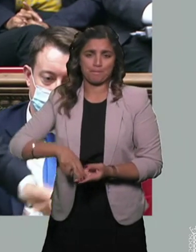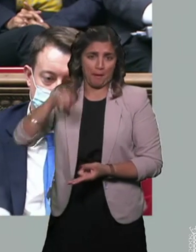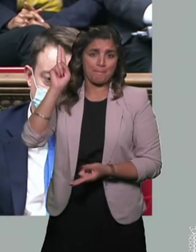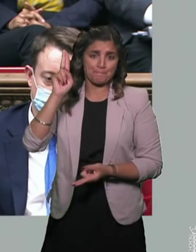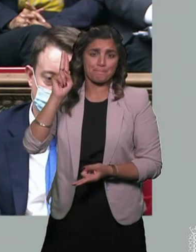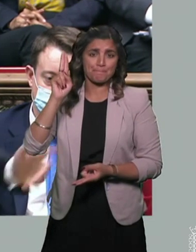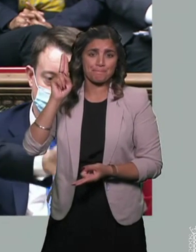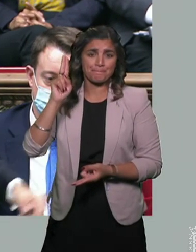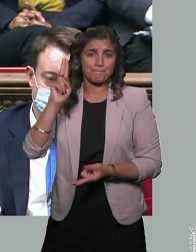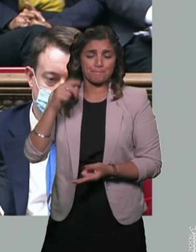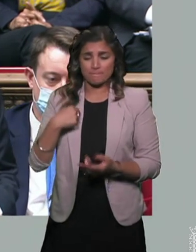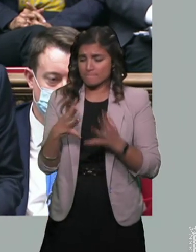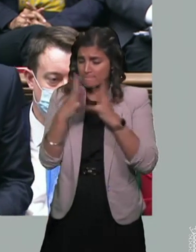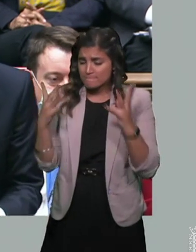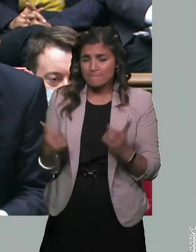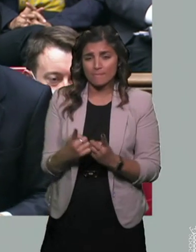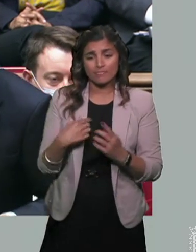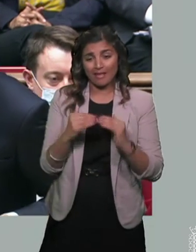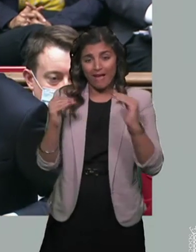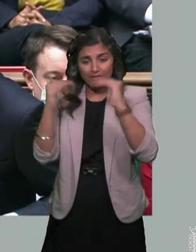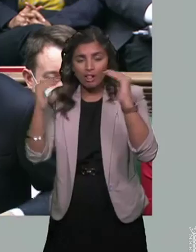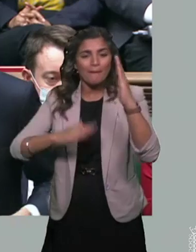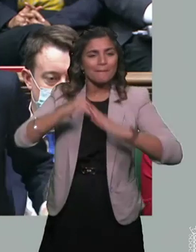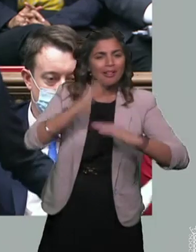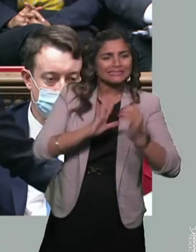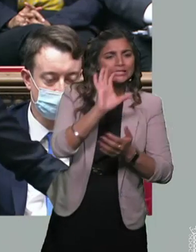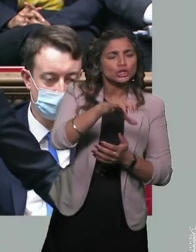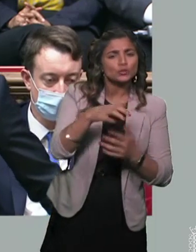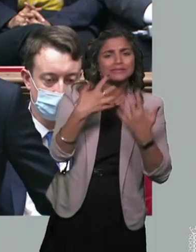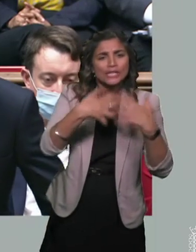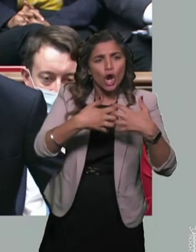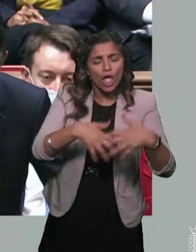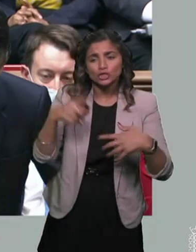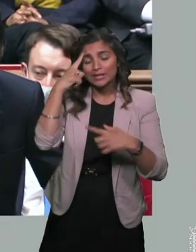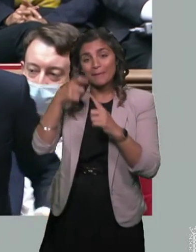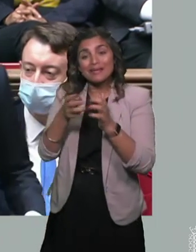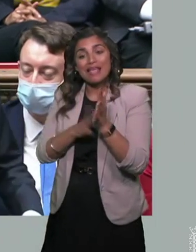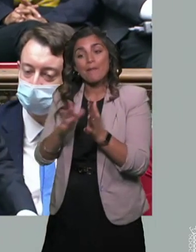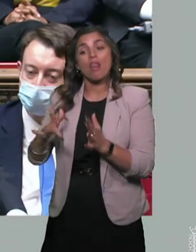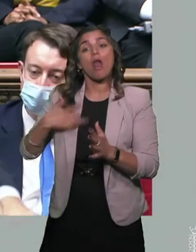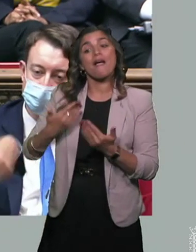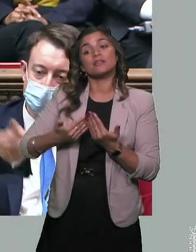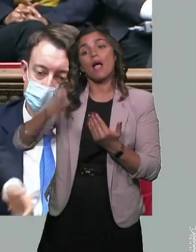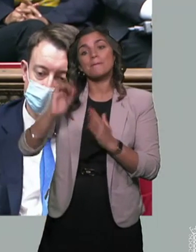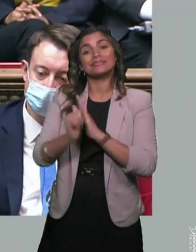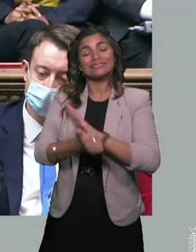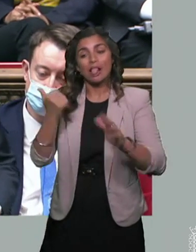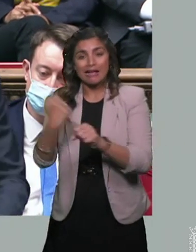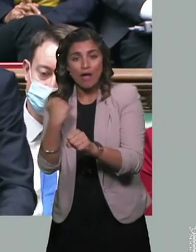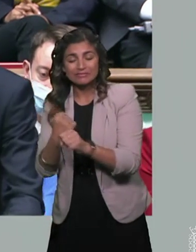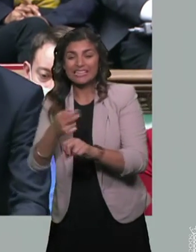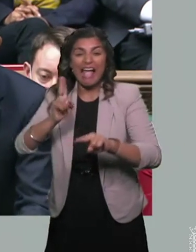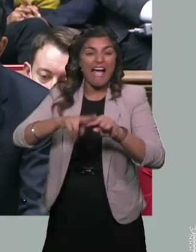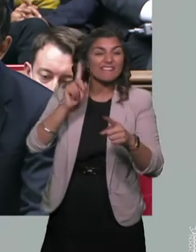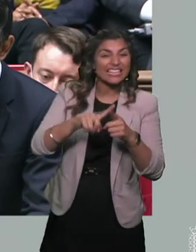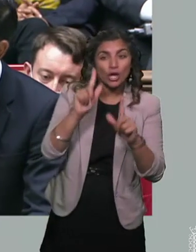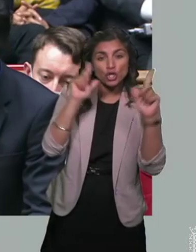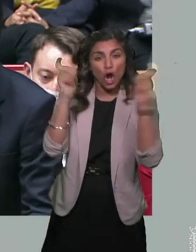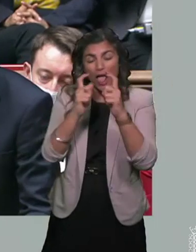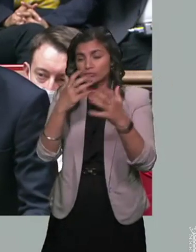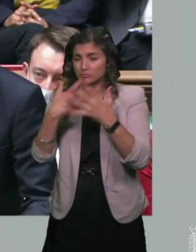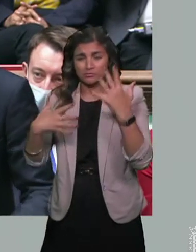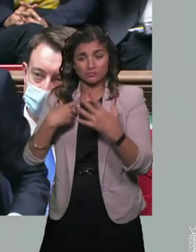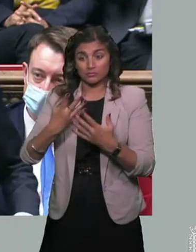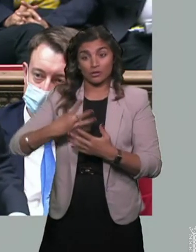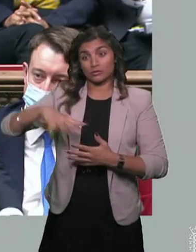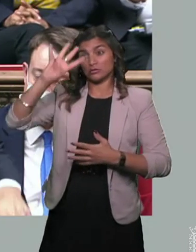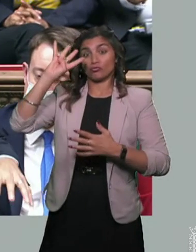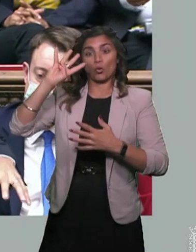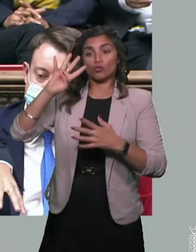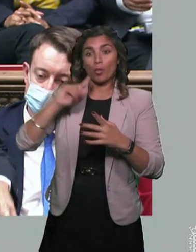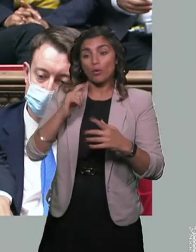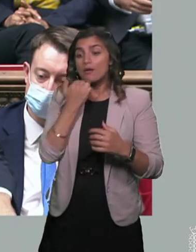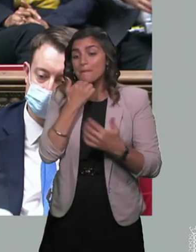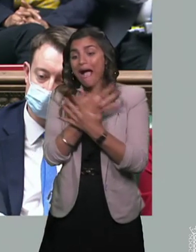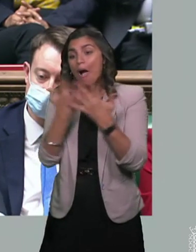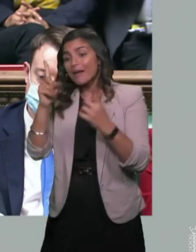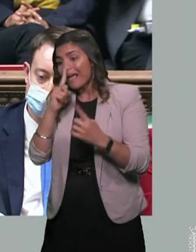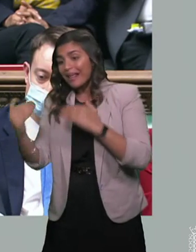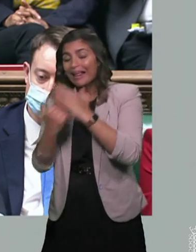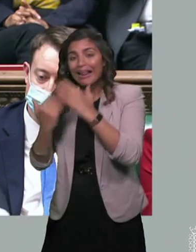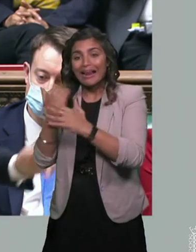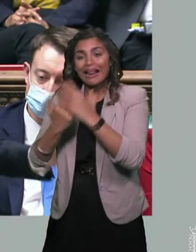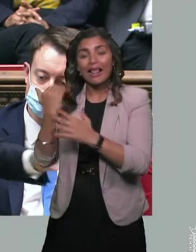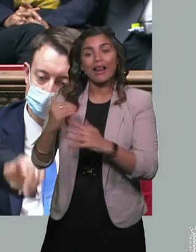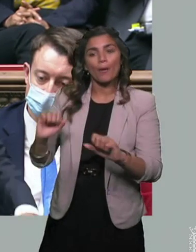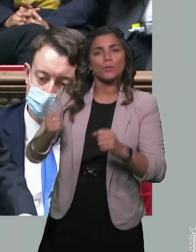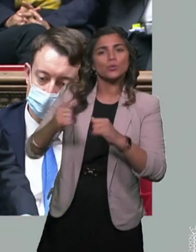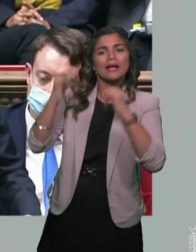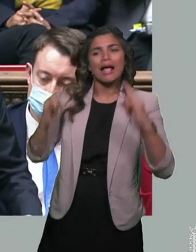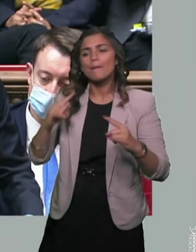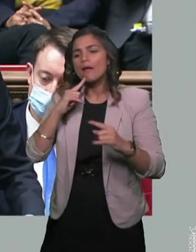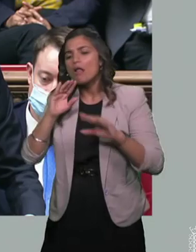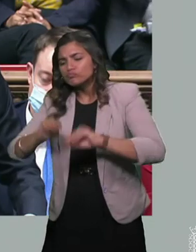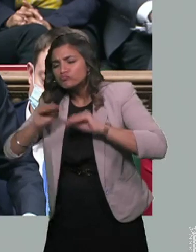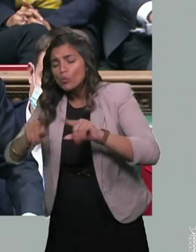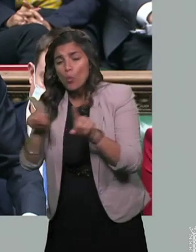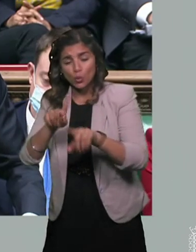We are expanding T-levels, building institutes of technology, rolling out the Prime Minister’s lifetime skills guarantee, upgrading our further education college estate, quadrupling the number of places on skills bootcamps and significantly increasing funding for apprenticeships.